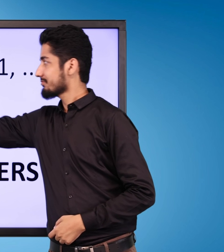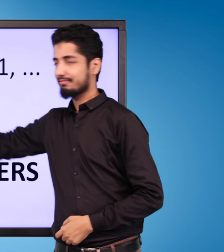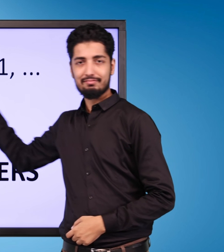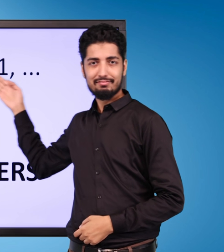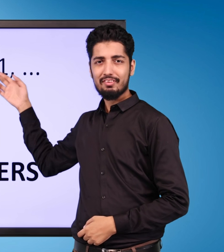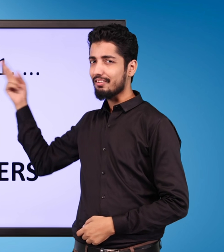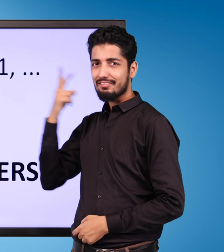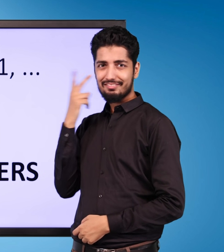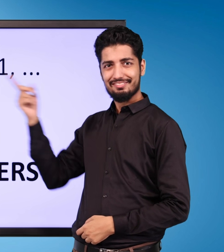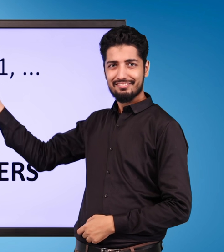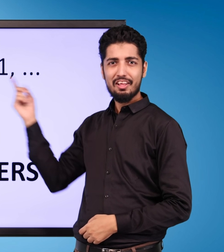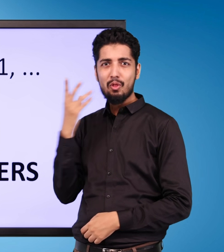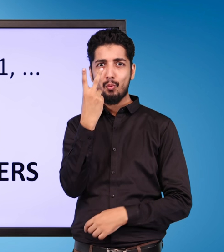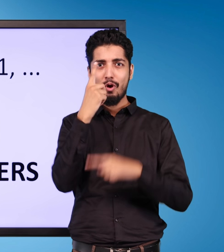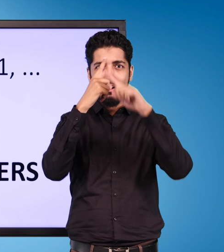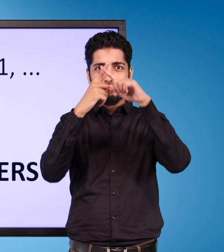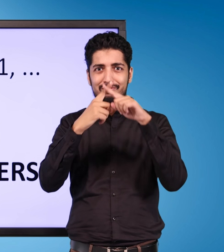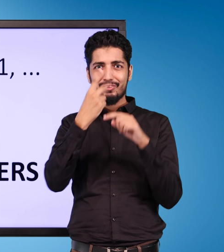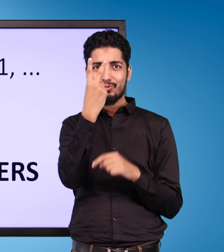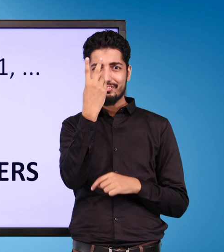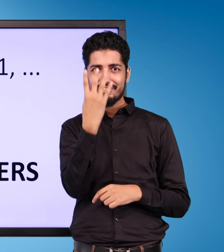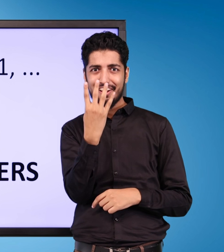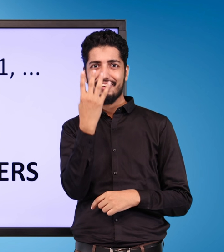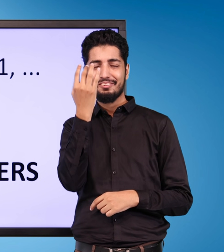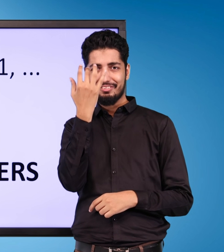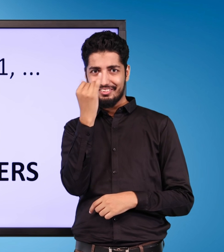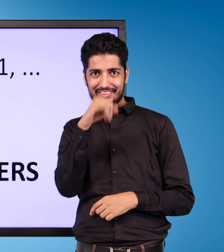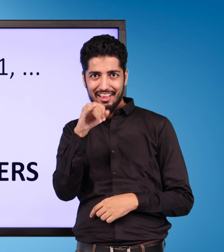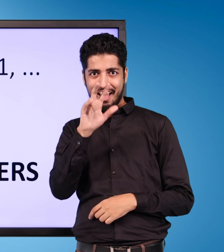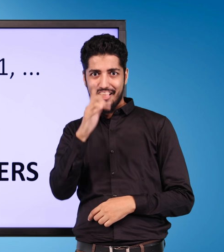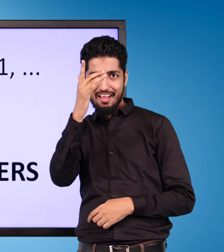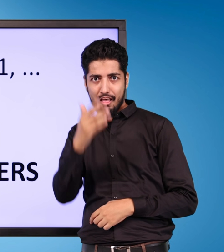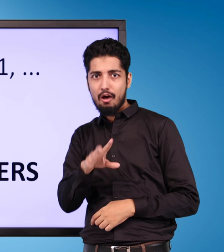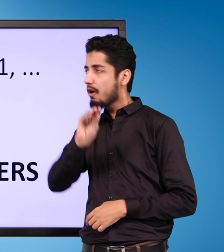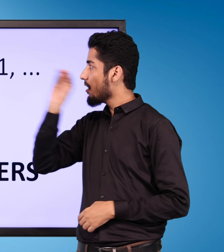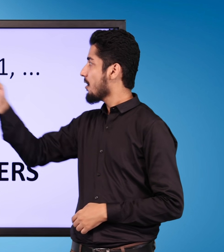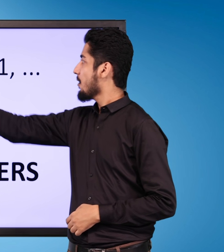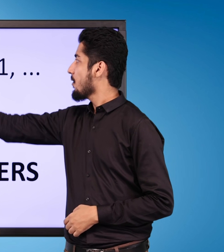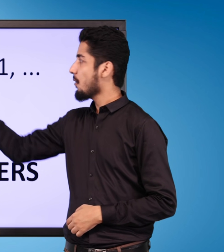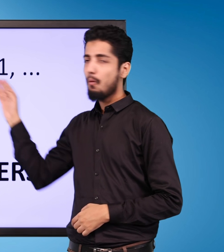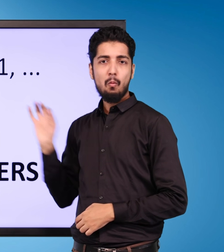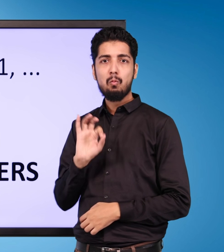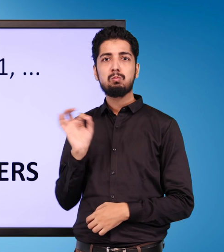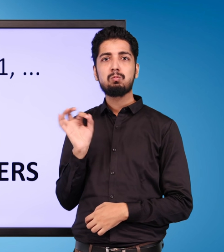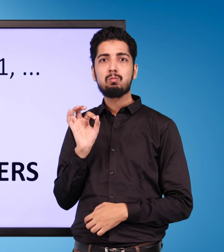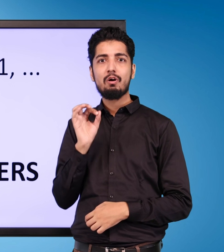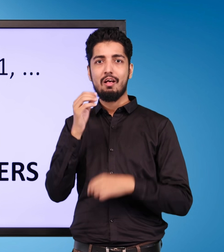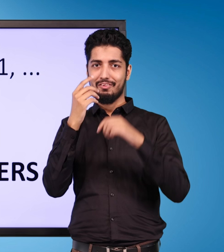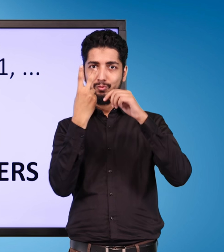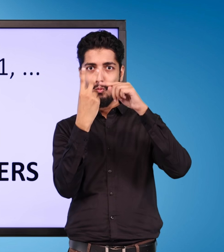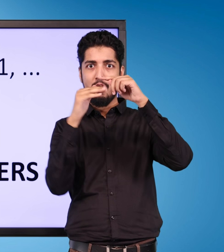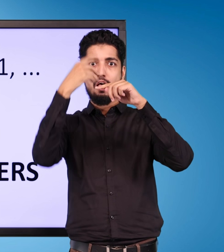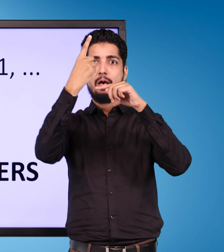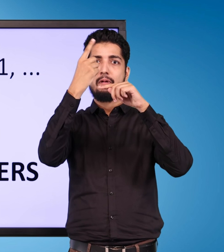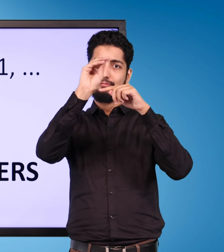1, 3, 5, 7, 9, 11, ...